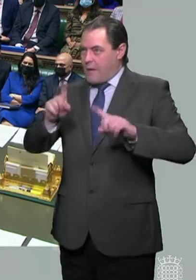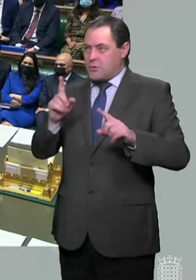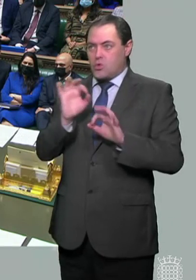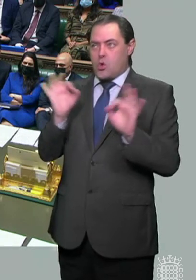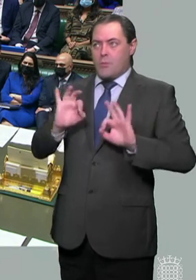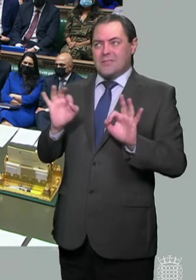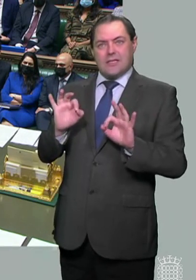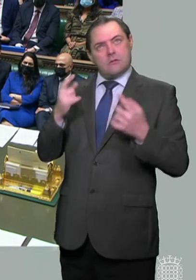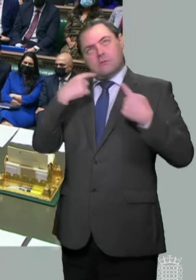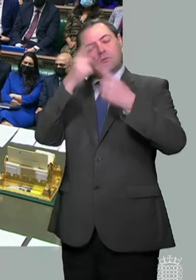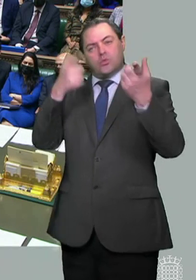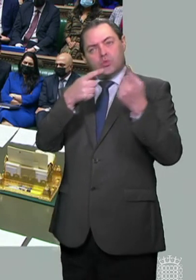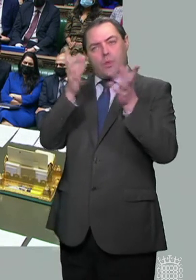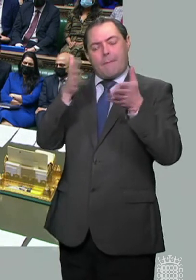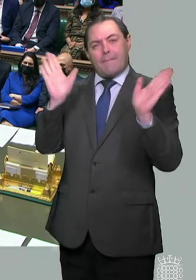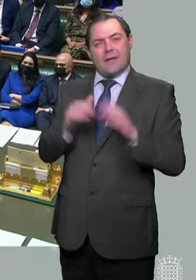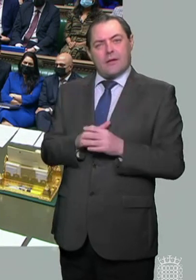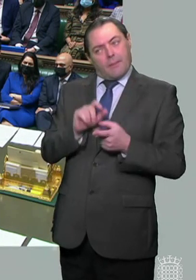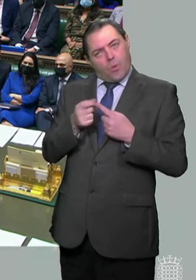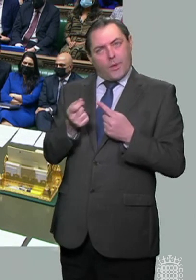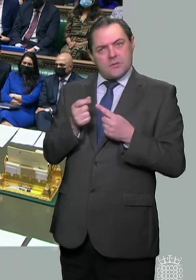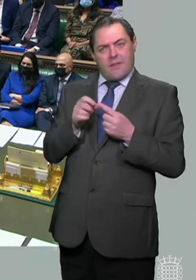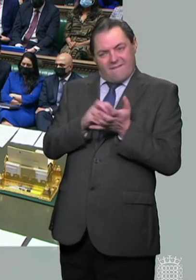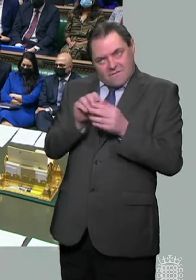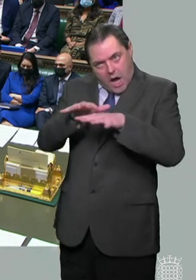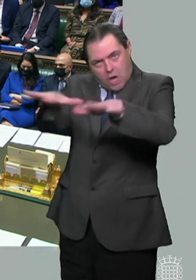That is the point: this virus is not defeated.